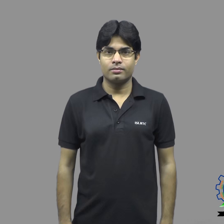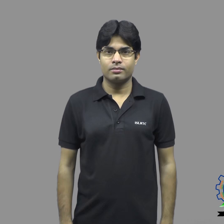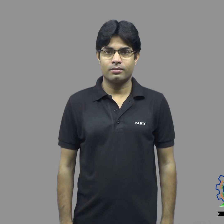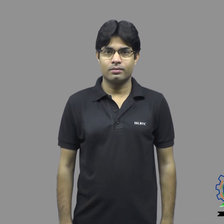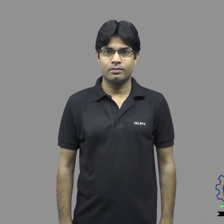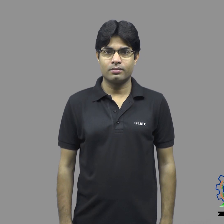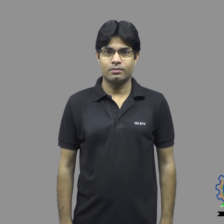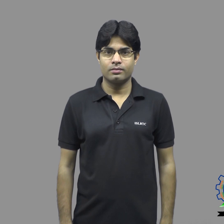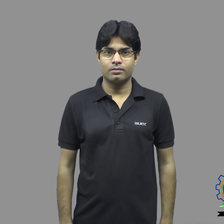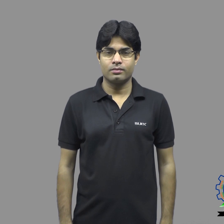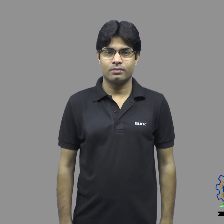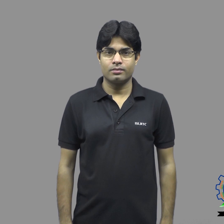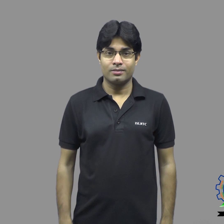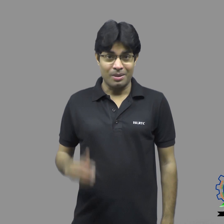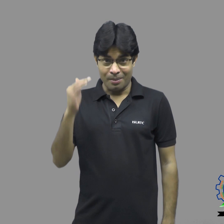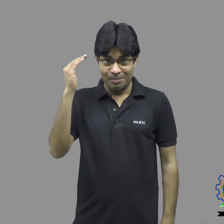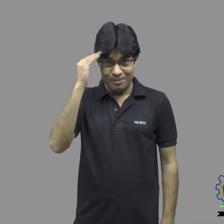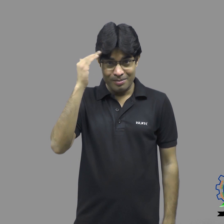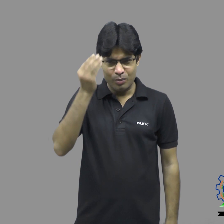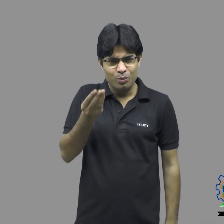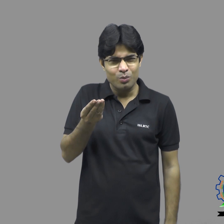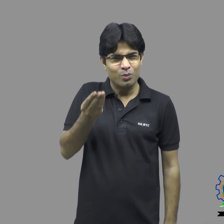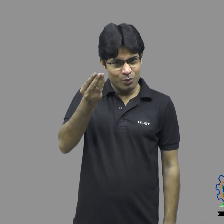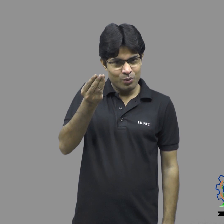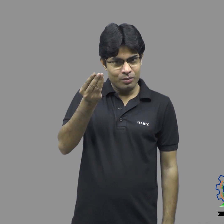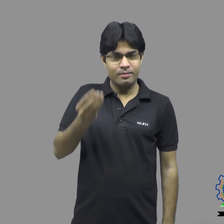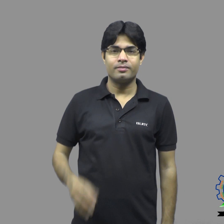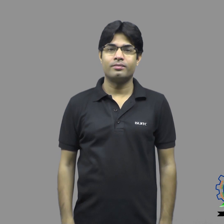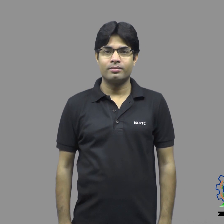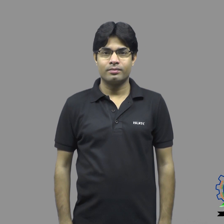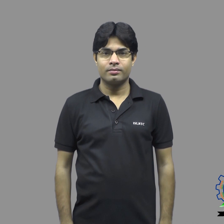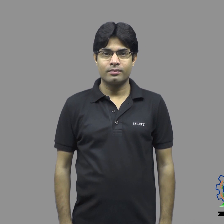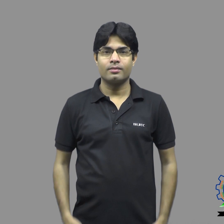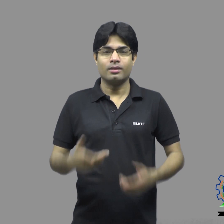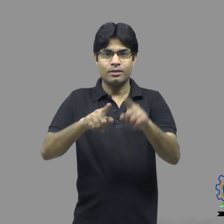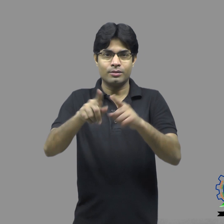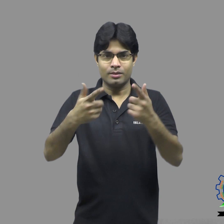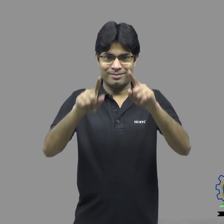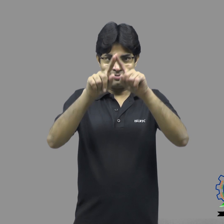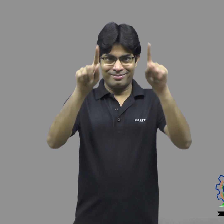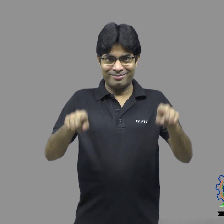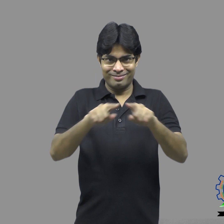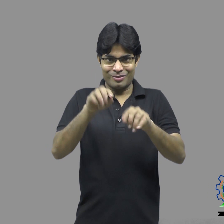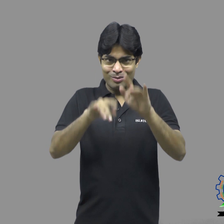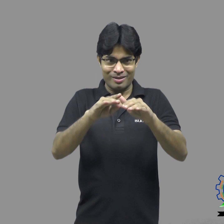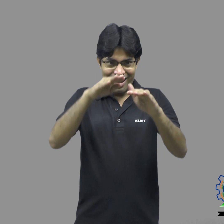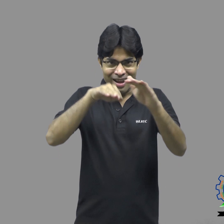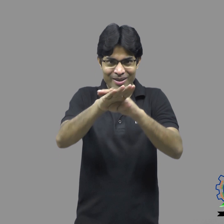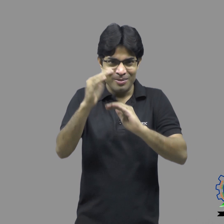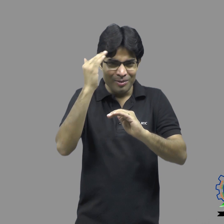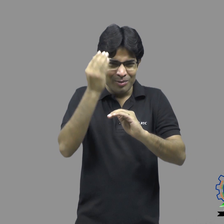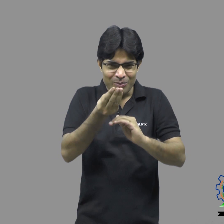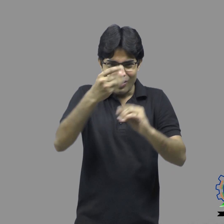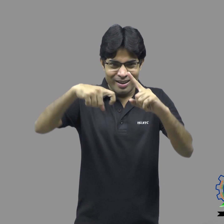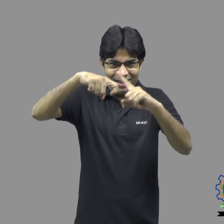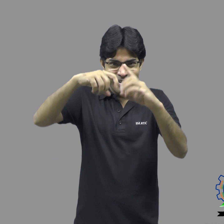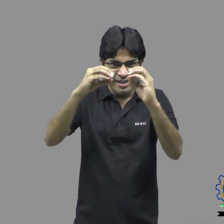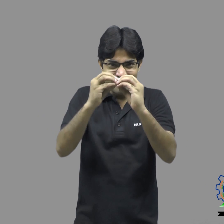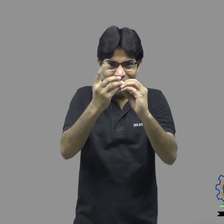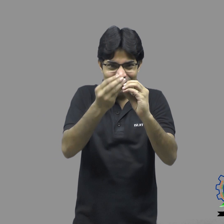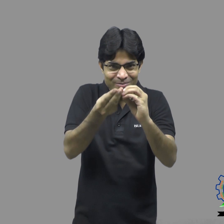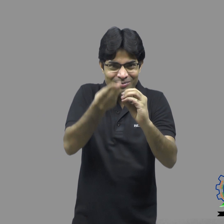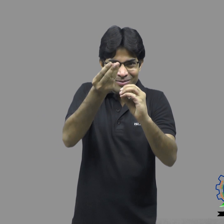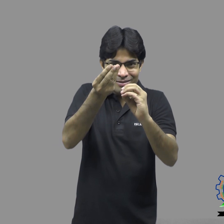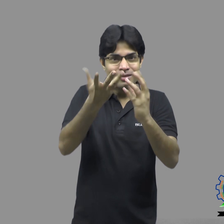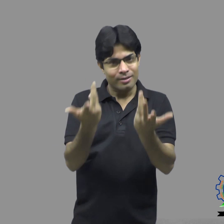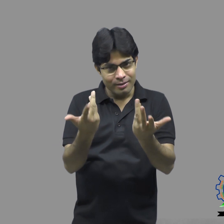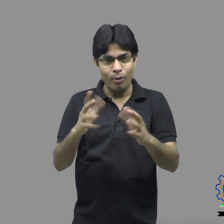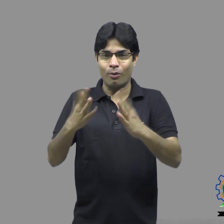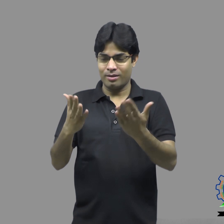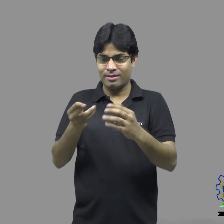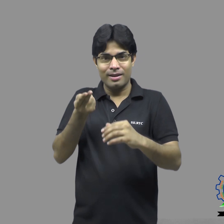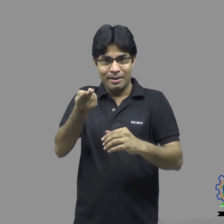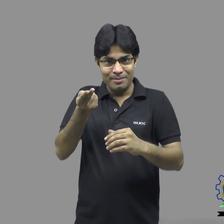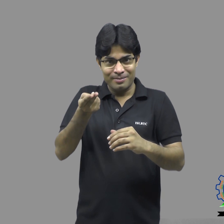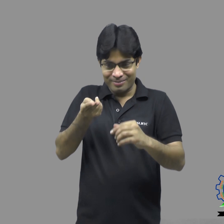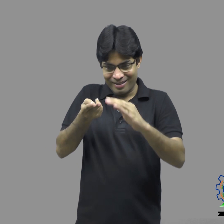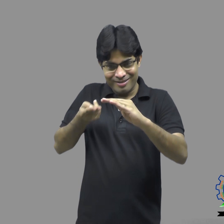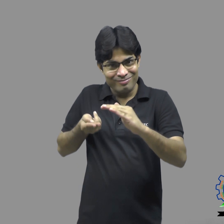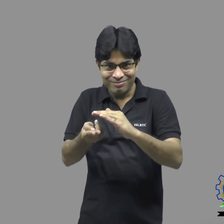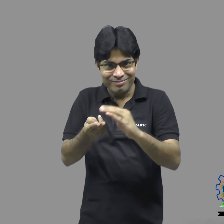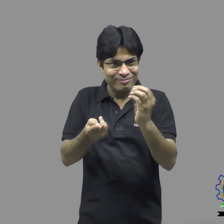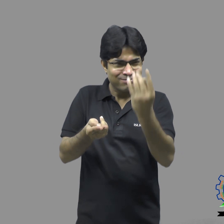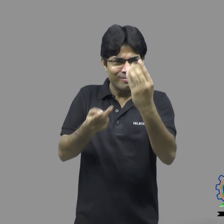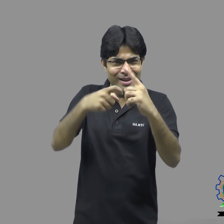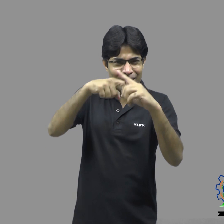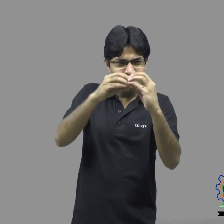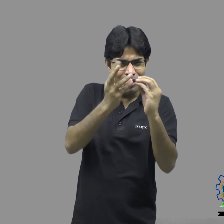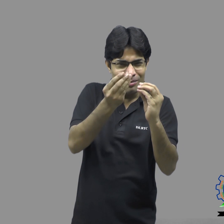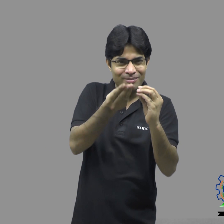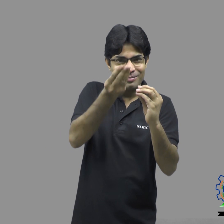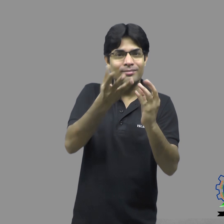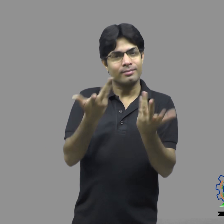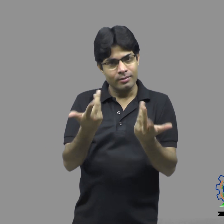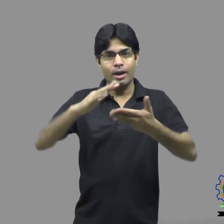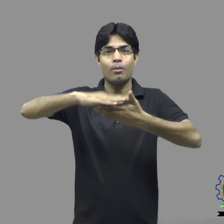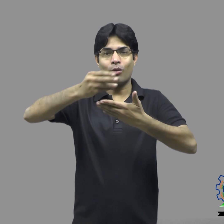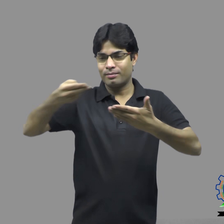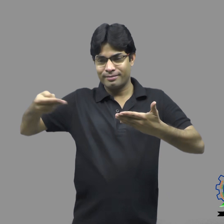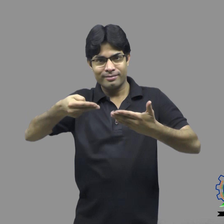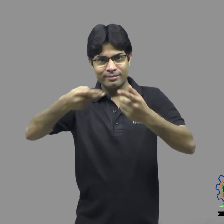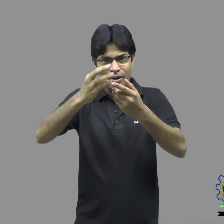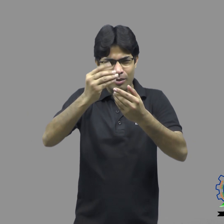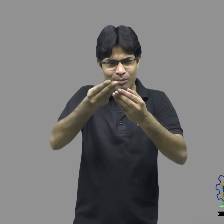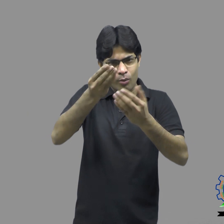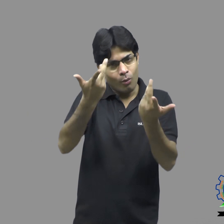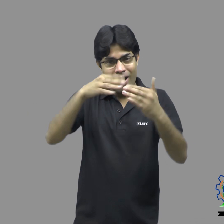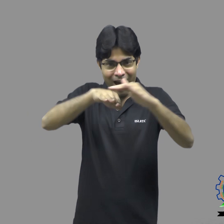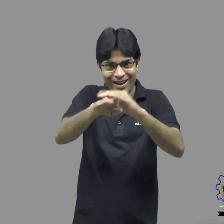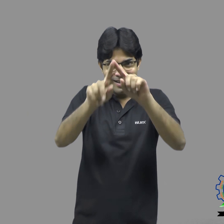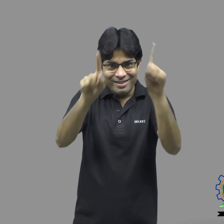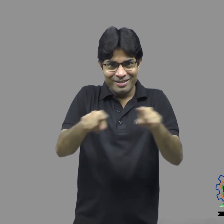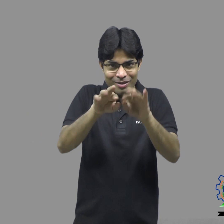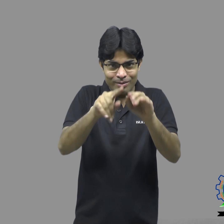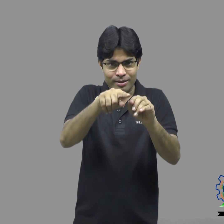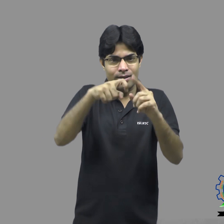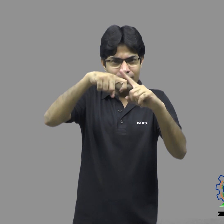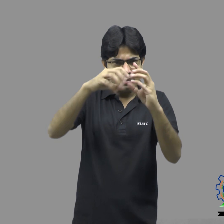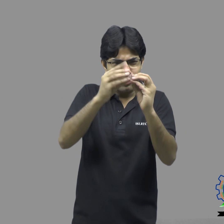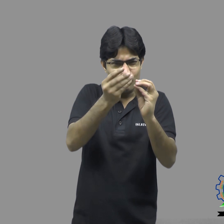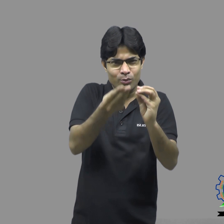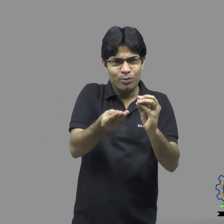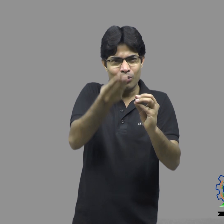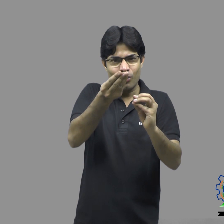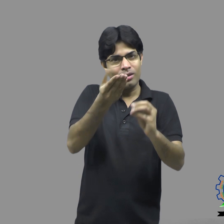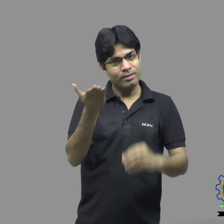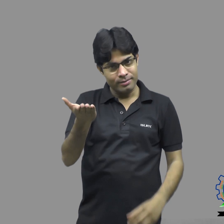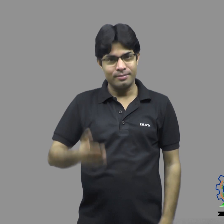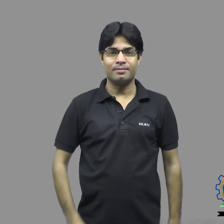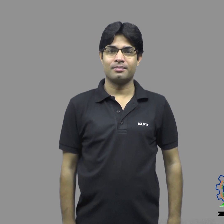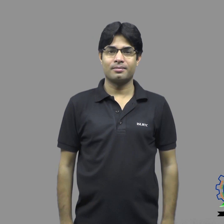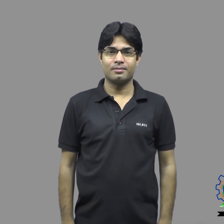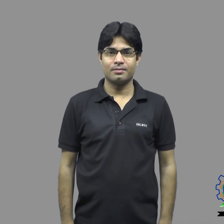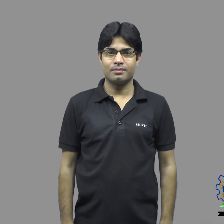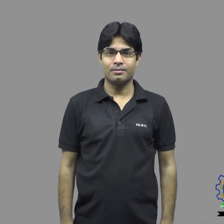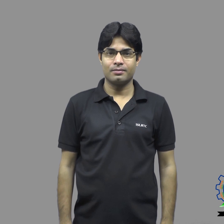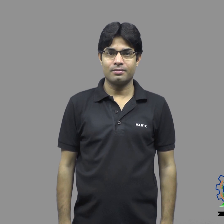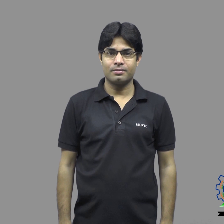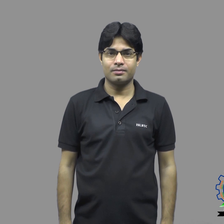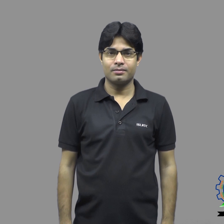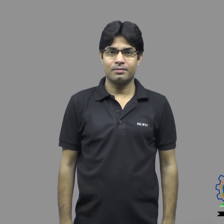Kilobyte (KB)